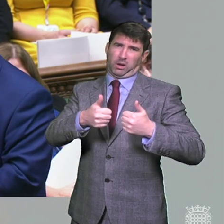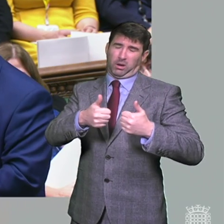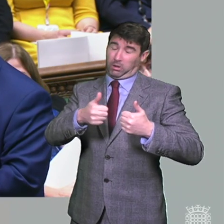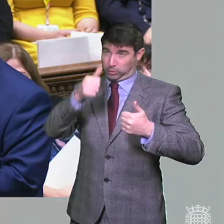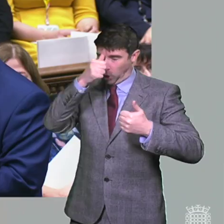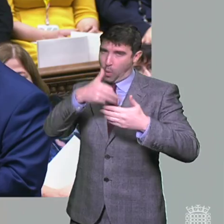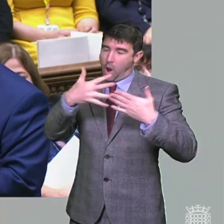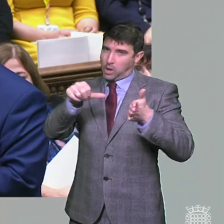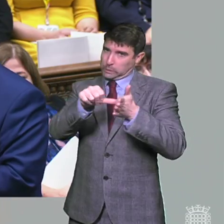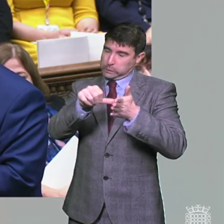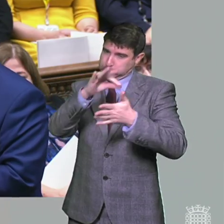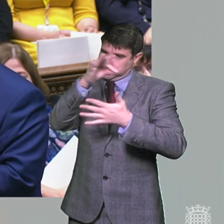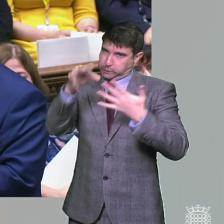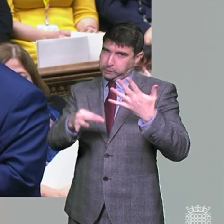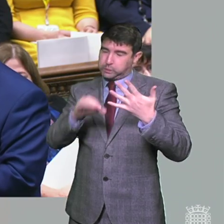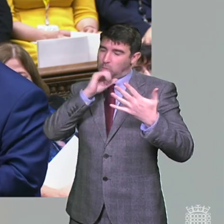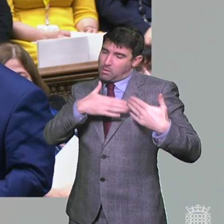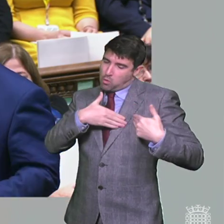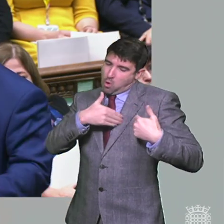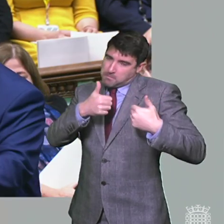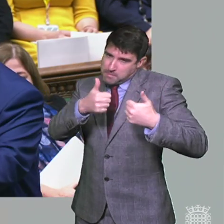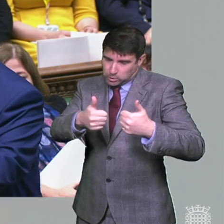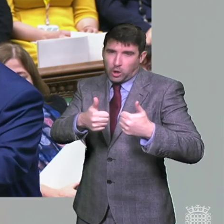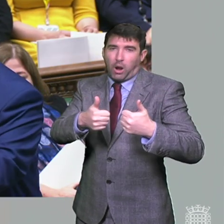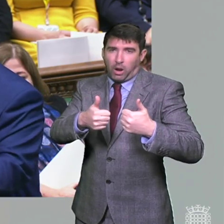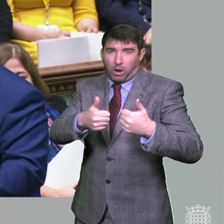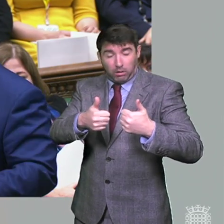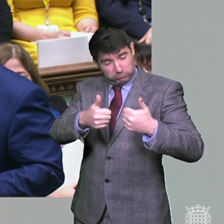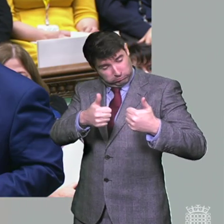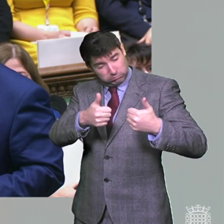On his first full day in the job, let us put that to the test.